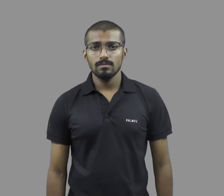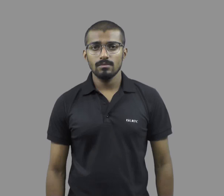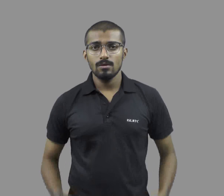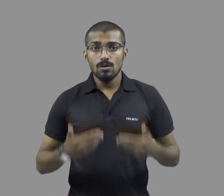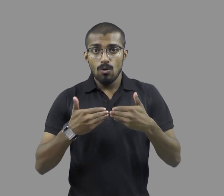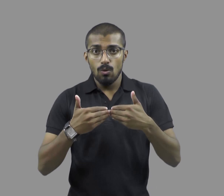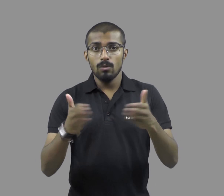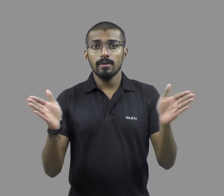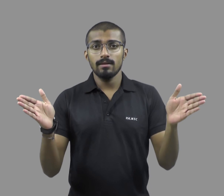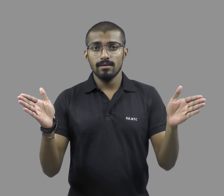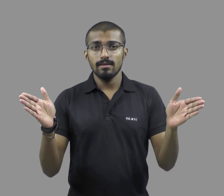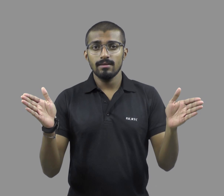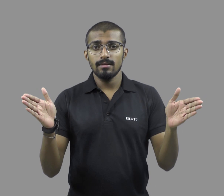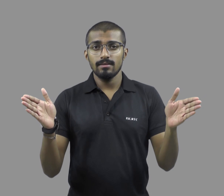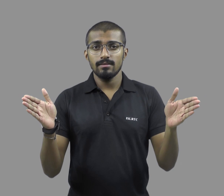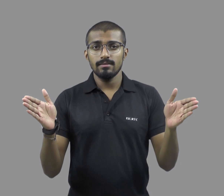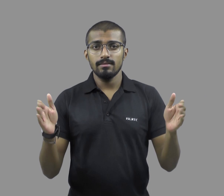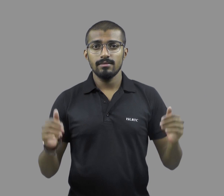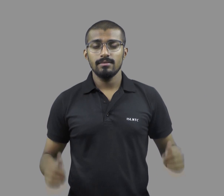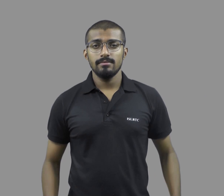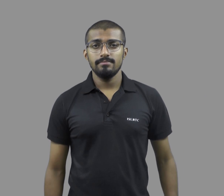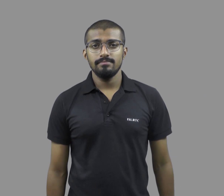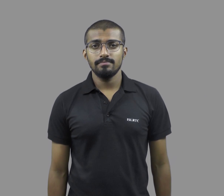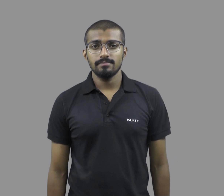Open